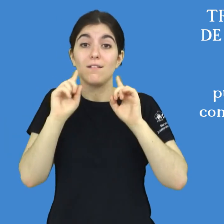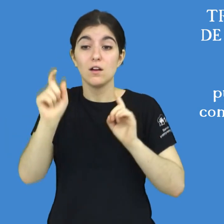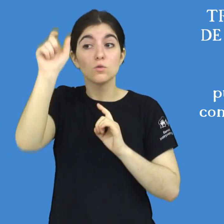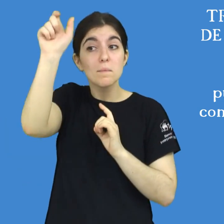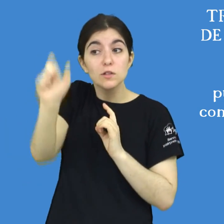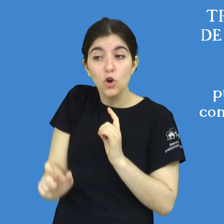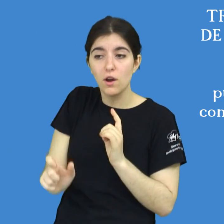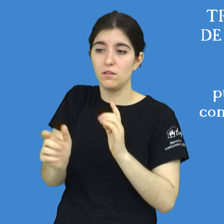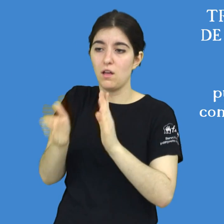persona